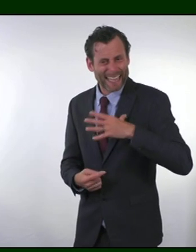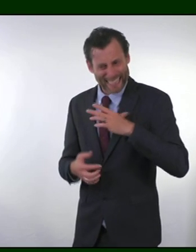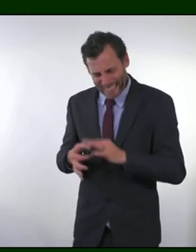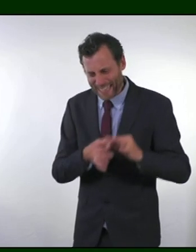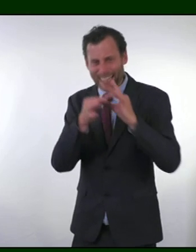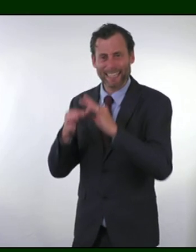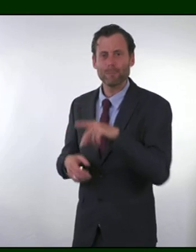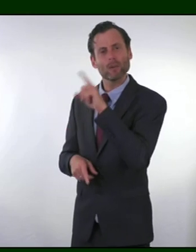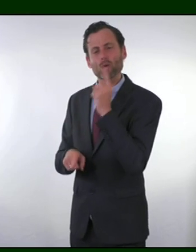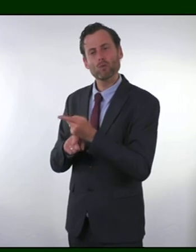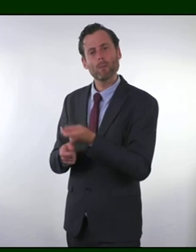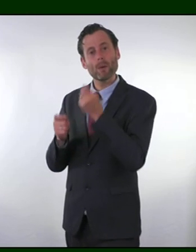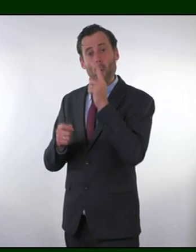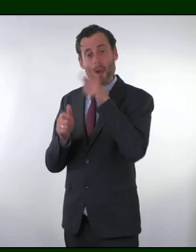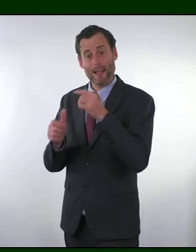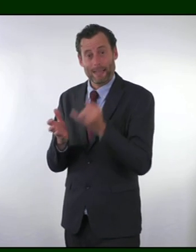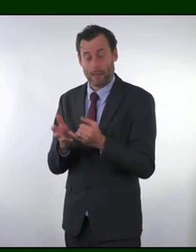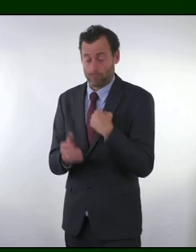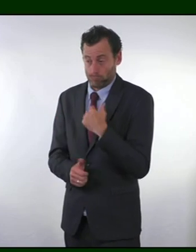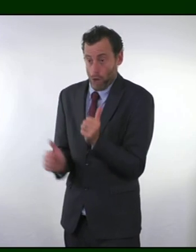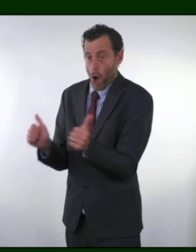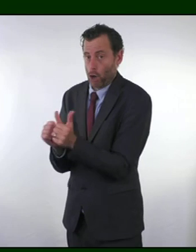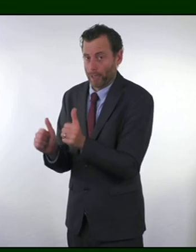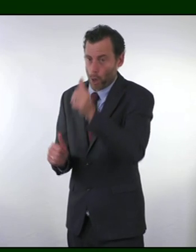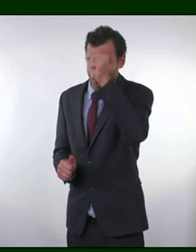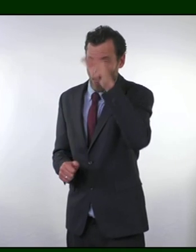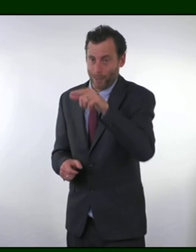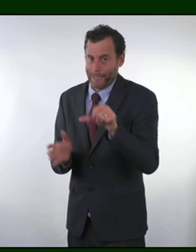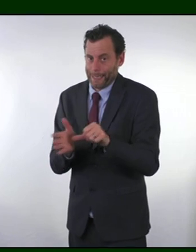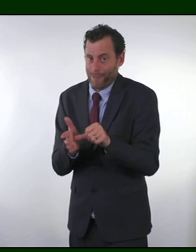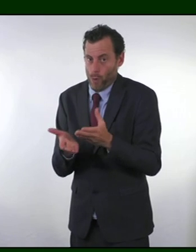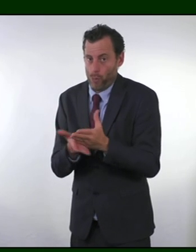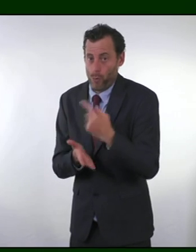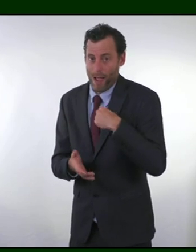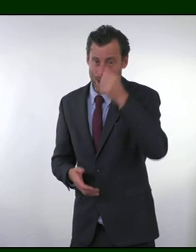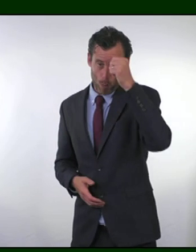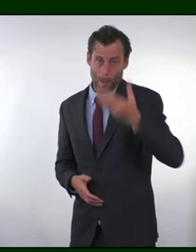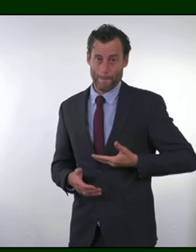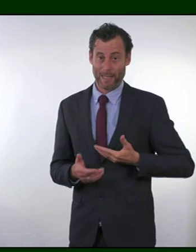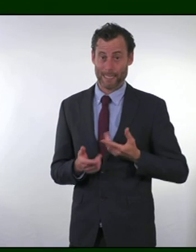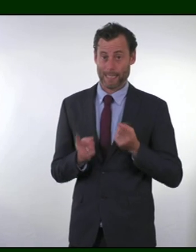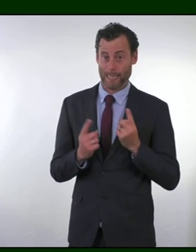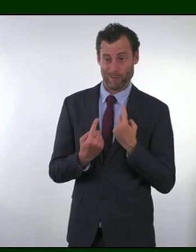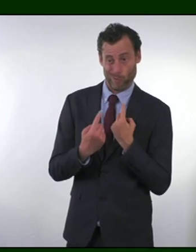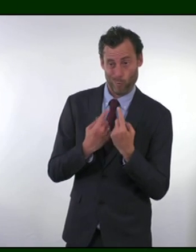The honourable Gentleman talks about oil and gas. I am happy to acknowledge the difficulties in that sector, and I know that the Business Secretary is in talks with it.